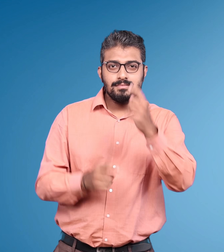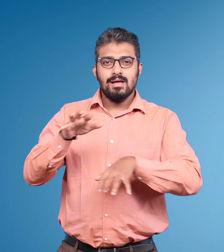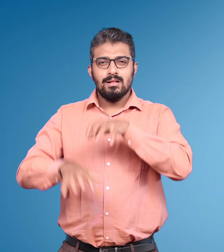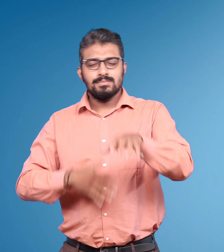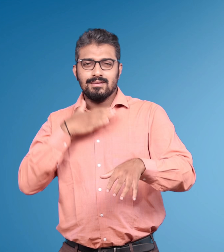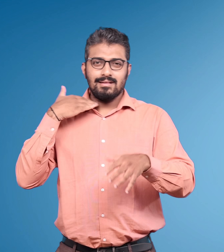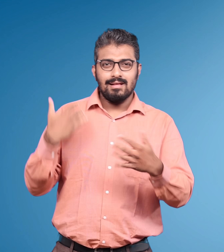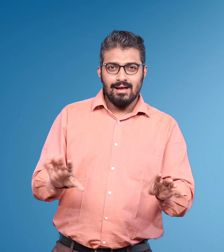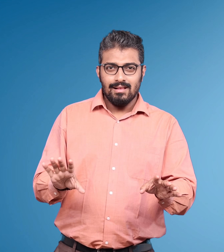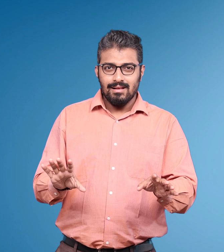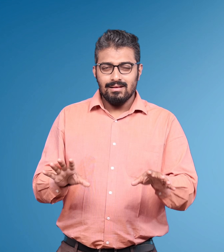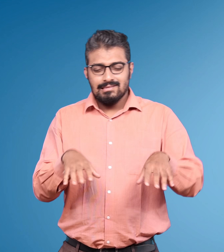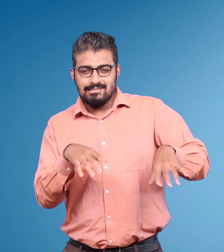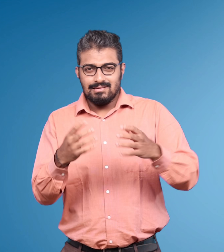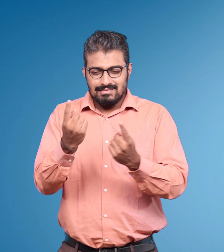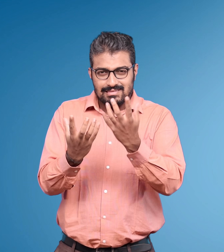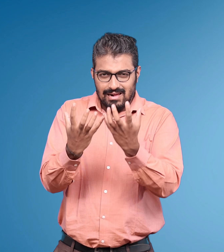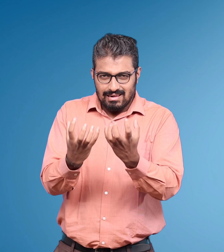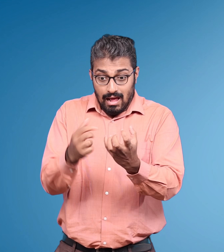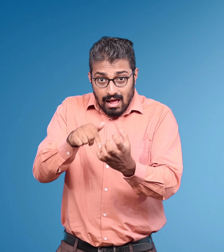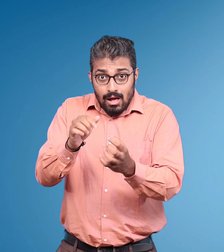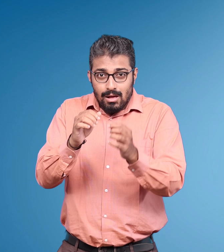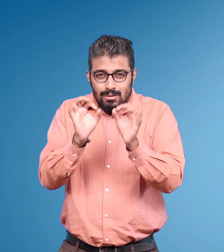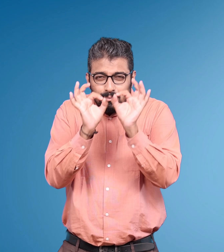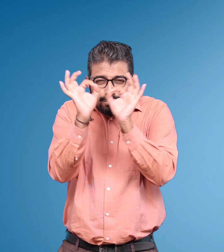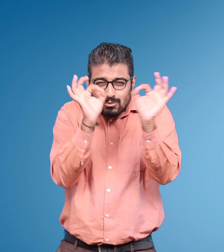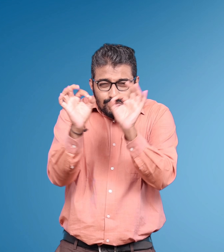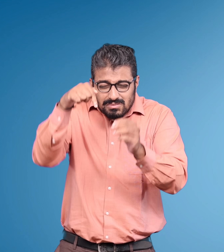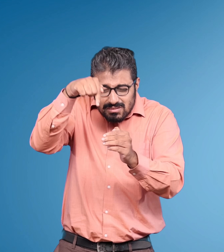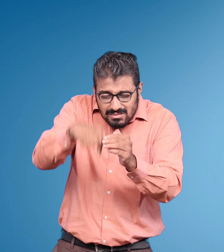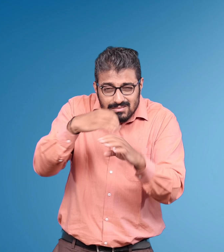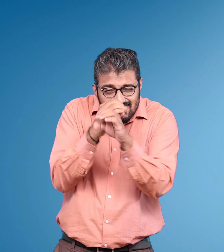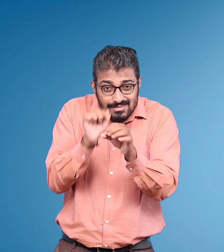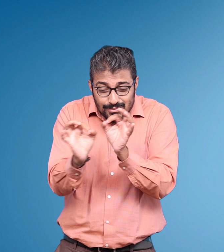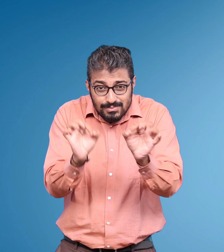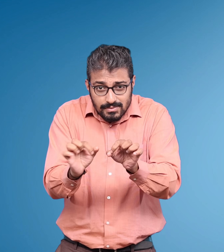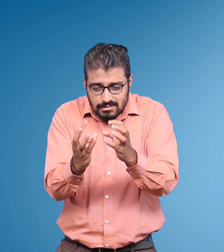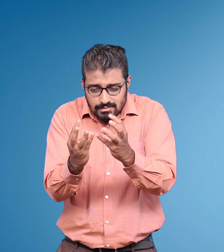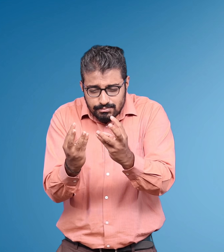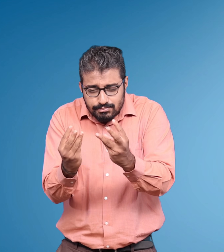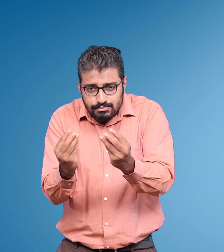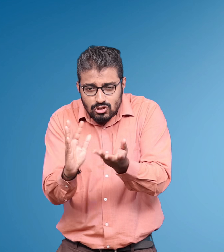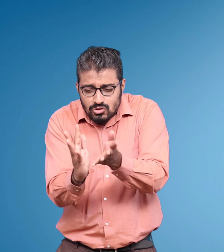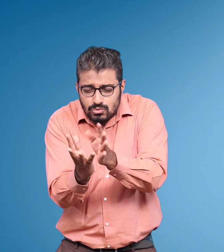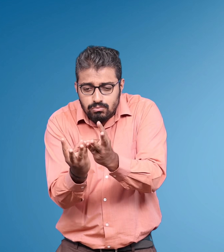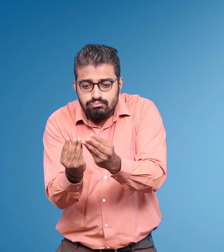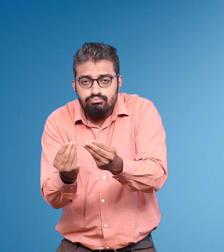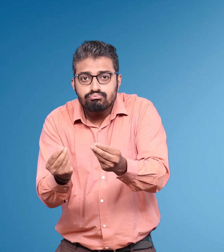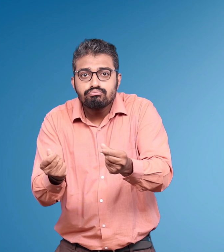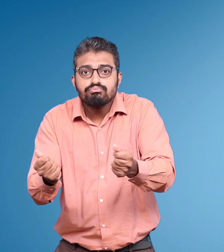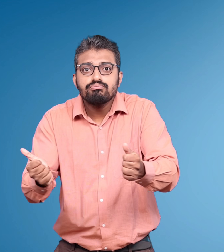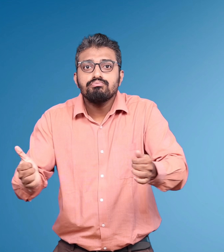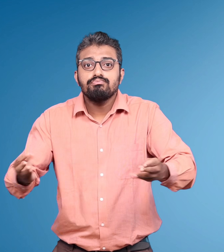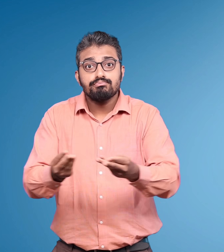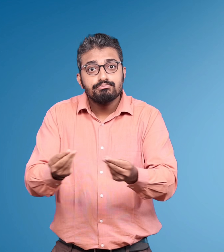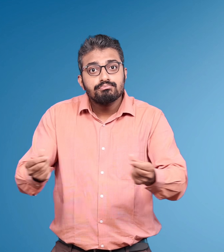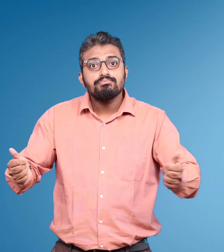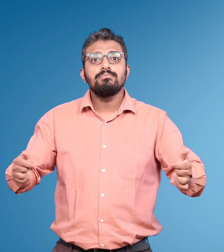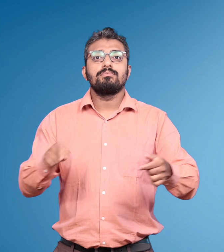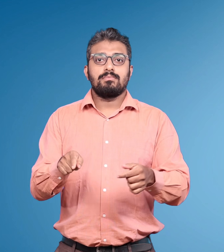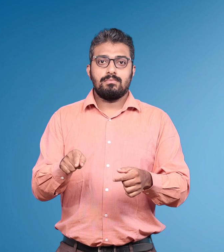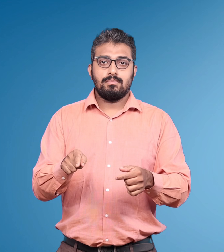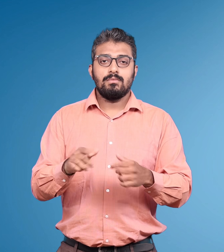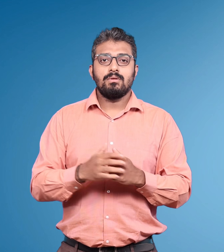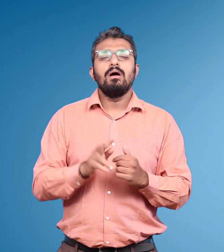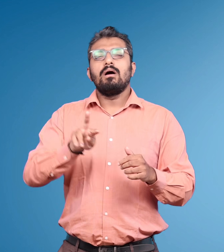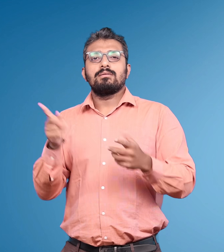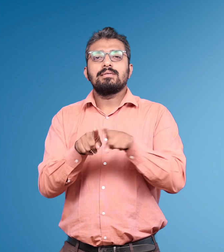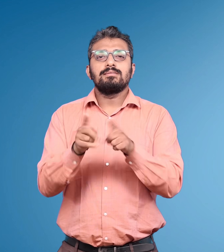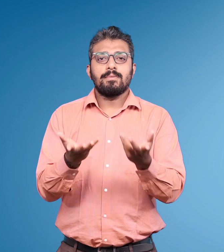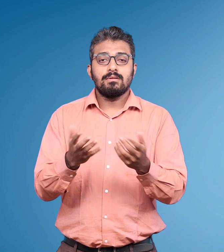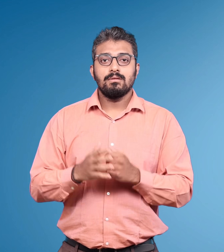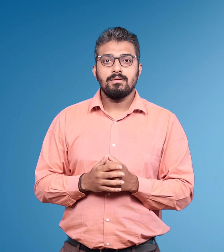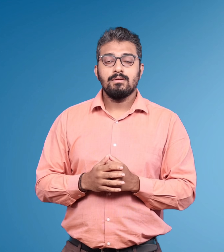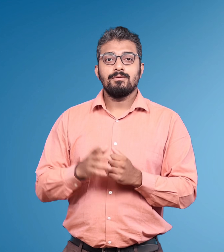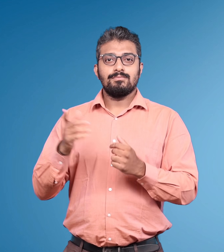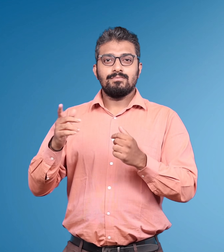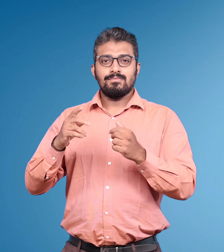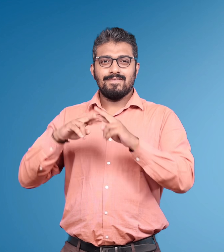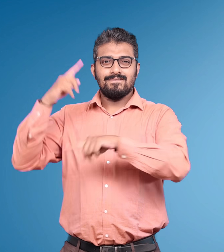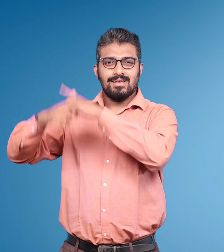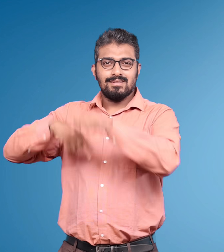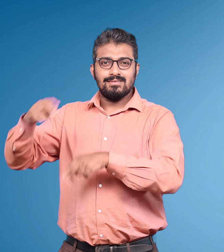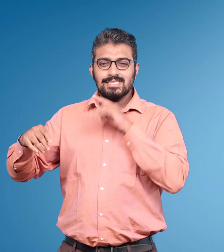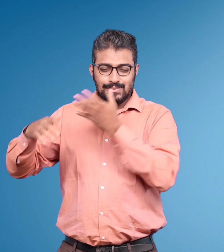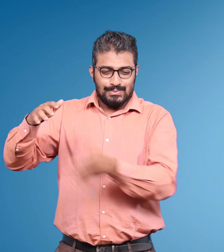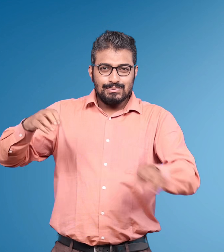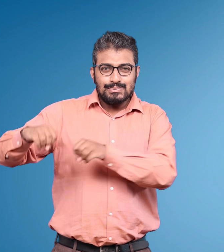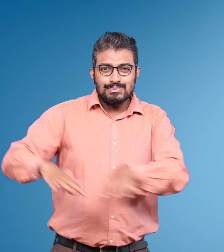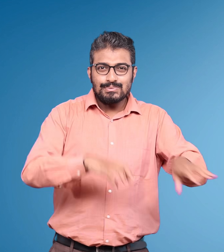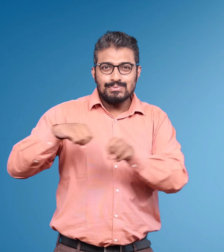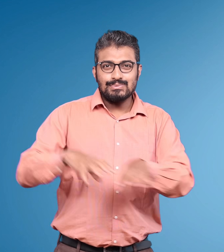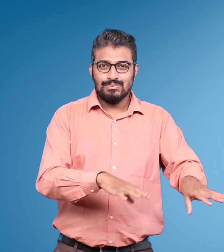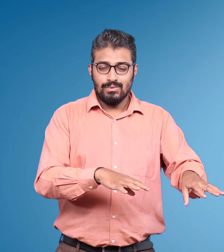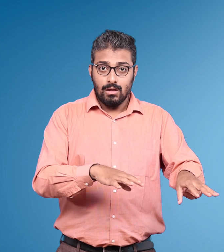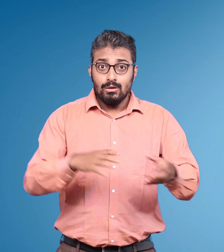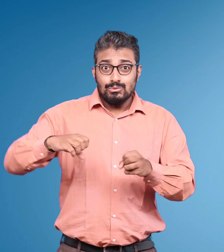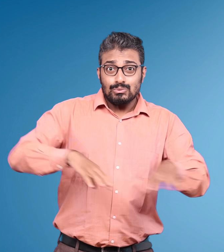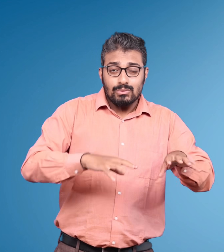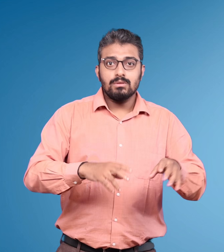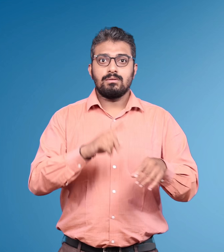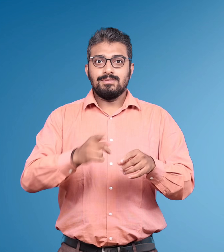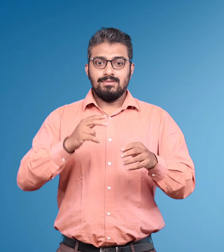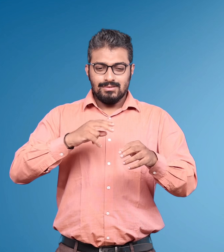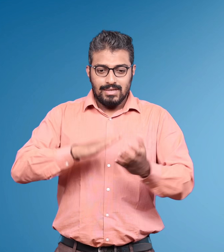For example, some microorganisms convert deaf plants and animals into humus. Taking another example for sewage treatment, sludge gets decomposed by bacteria.